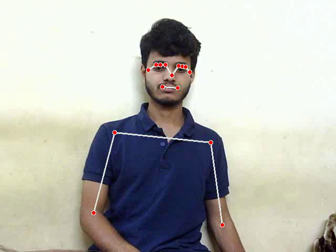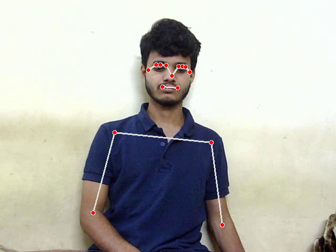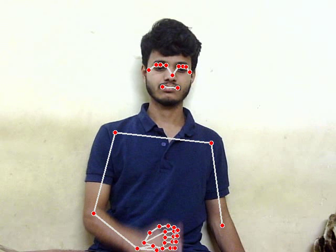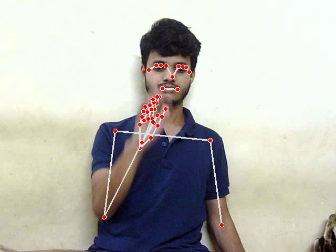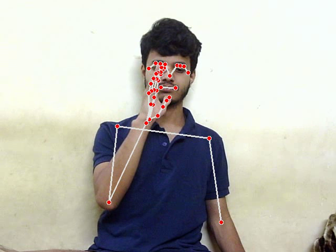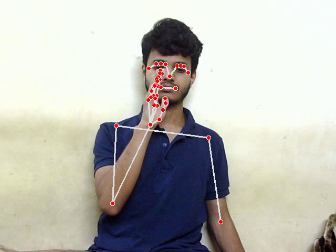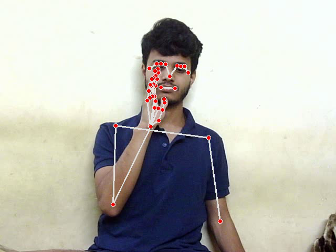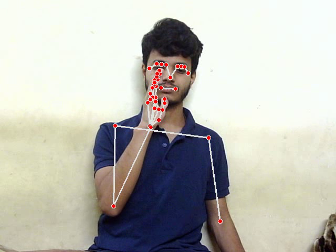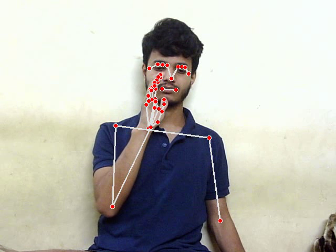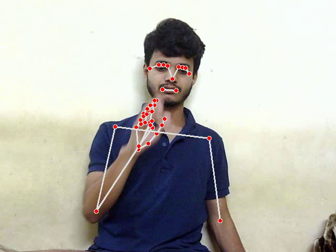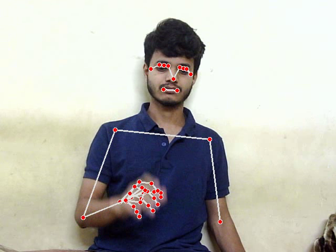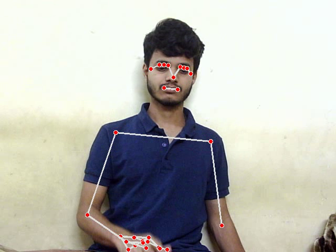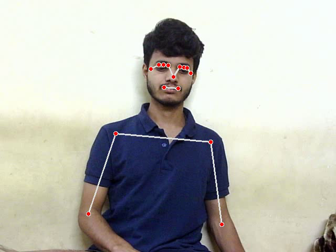mother